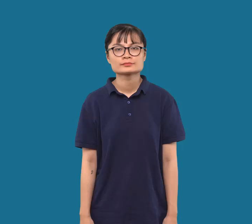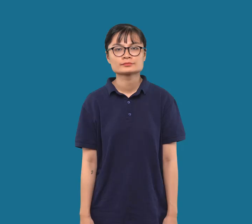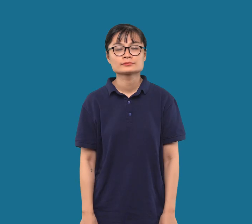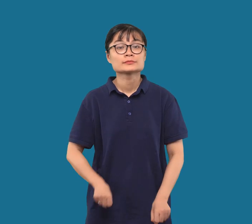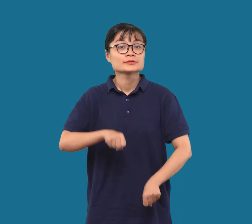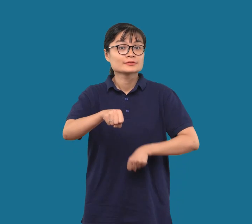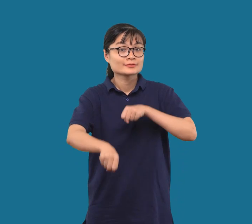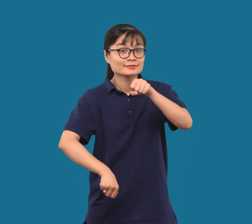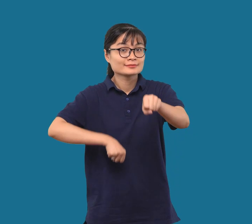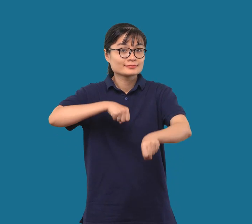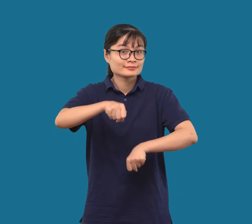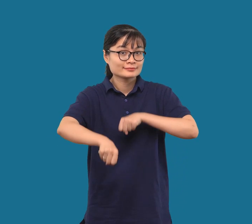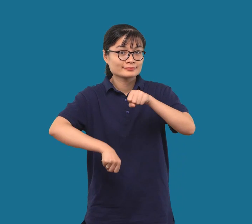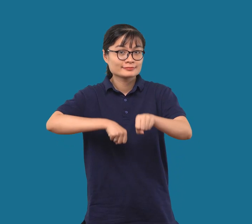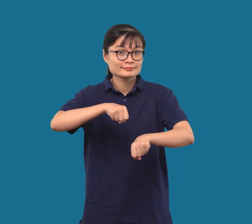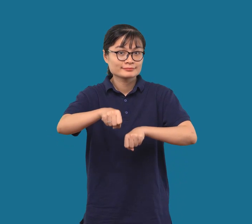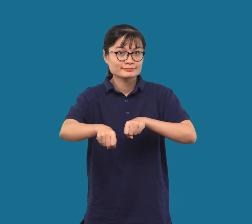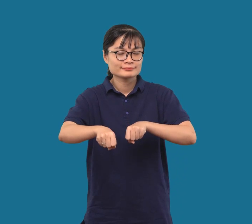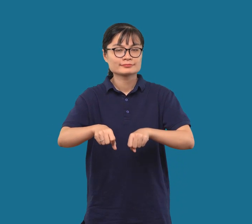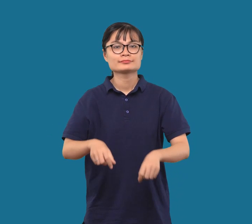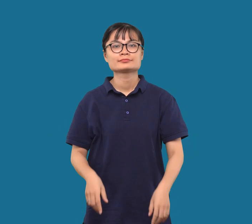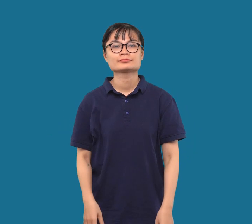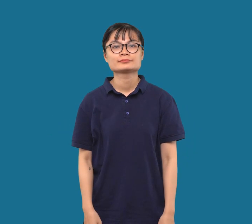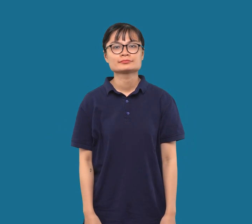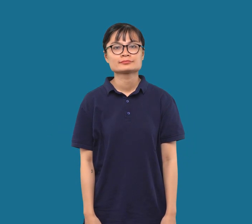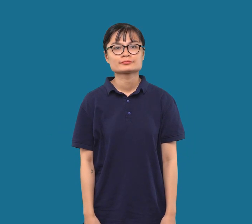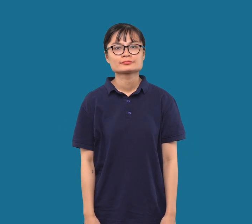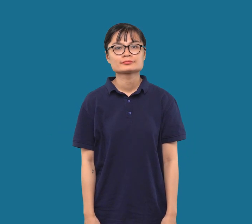xe đạp